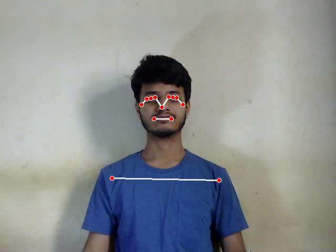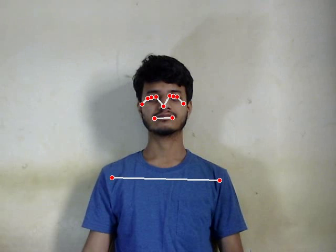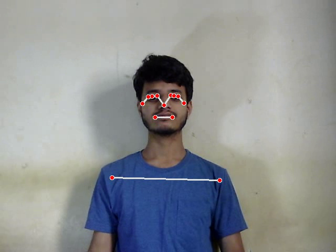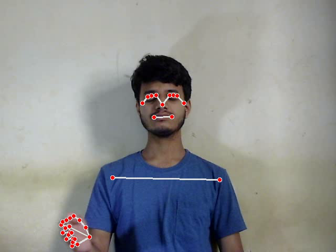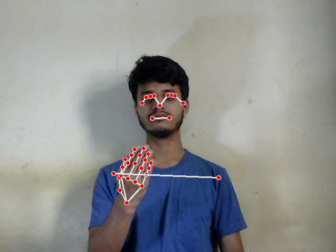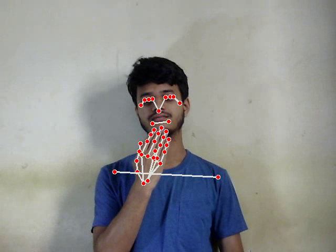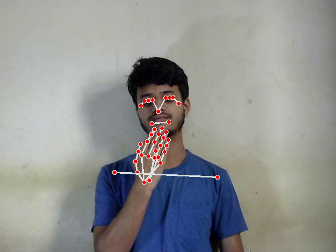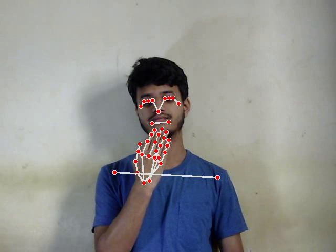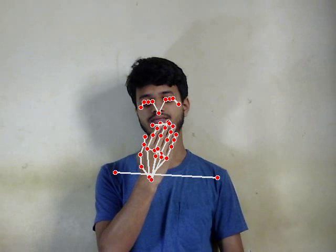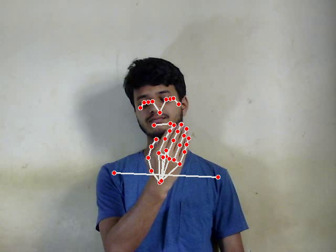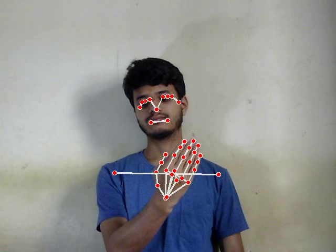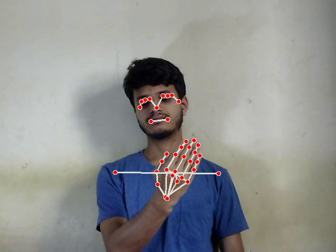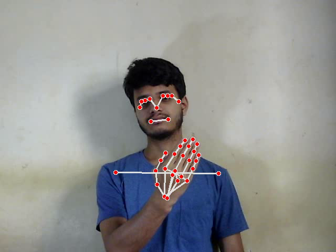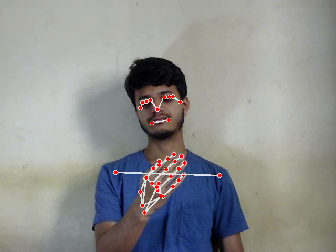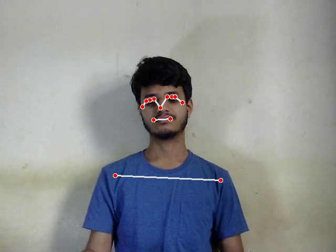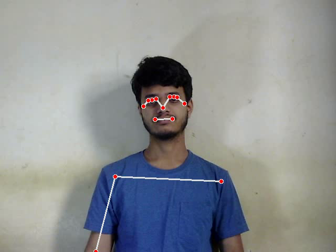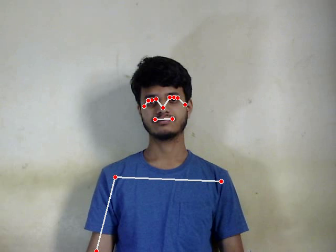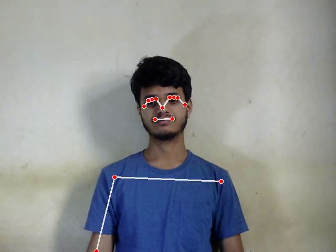thank you